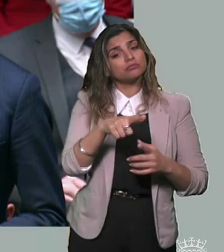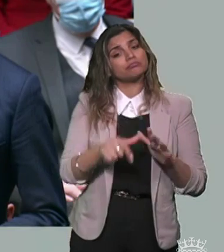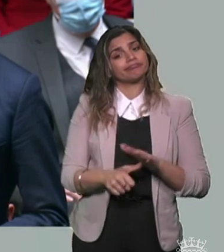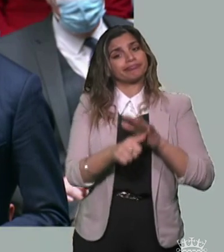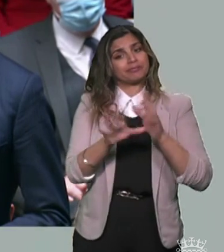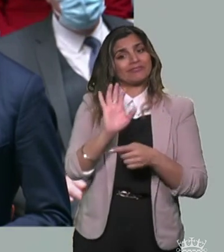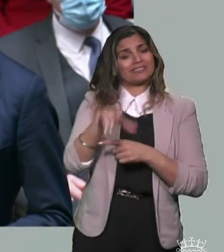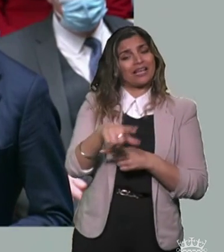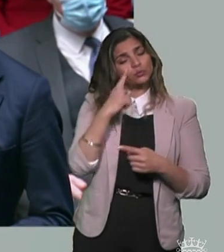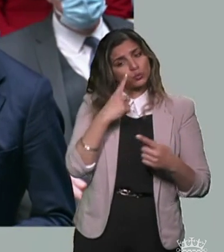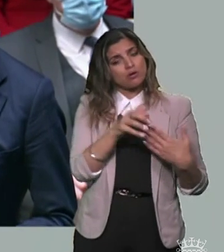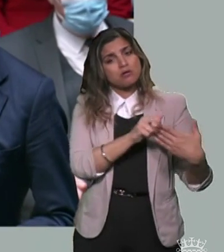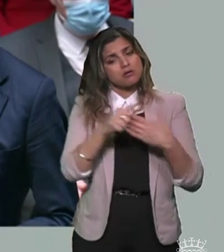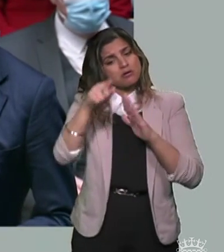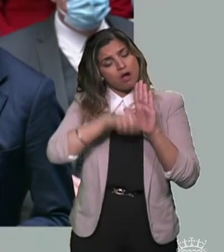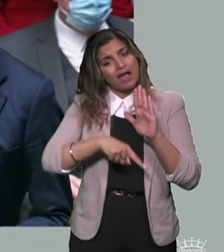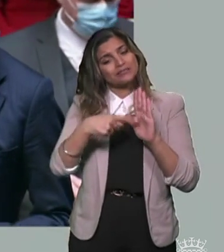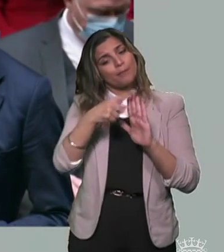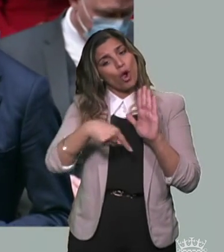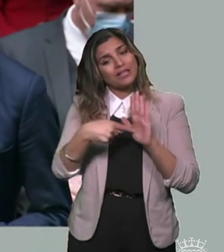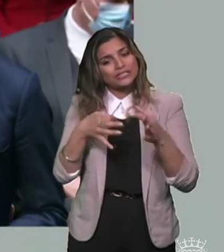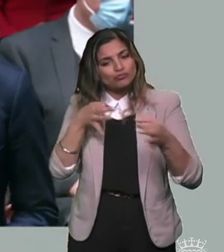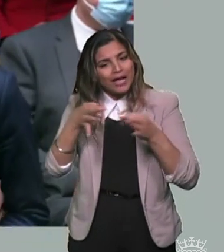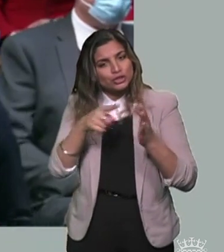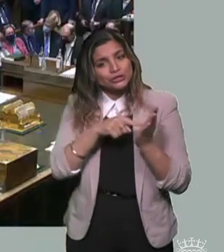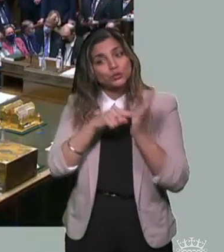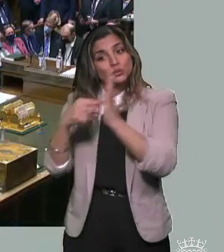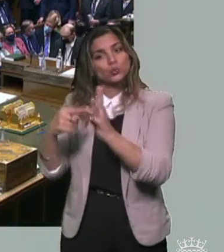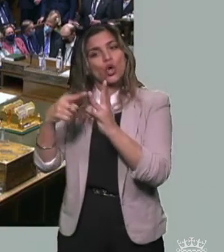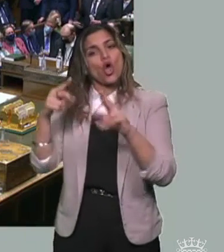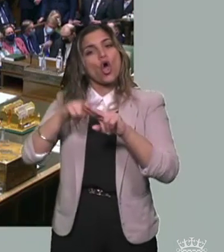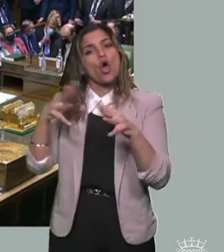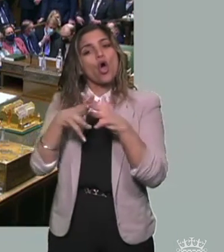Will my right honourable Friend encourage his Secretary of State to give that guidance to Ofwat in the strategic policy statement that is expected shortly?